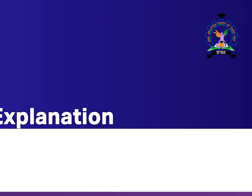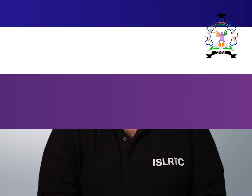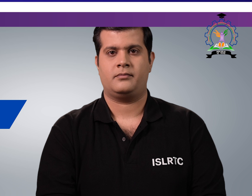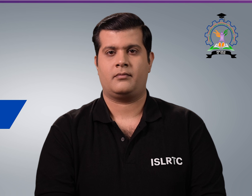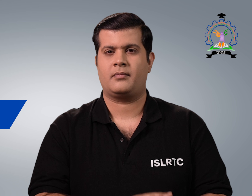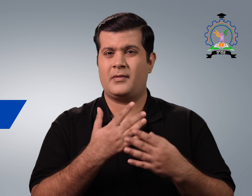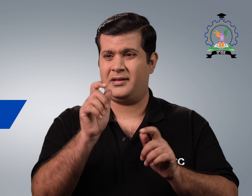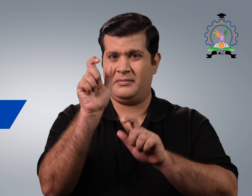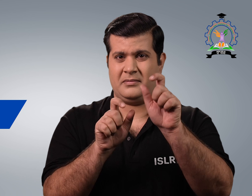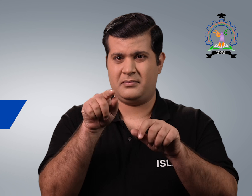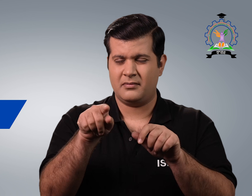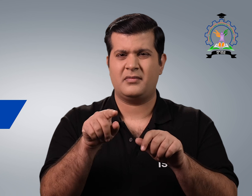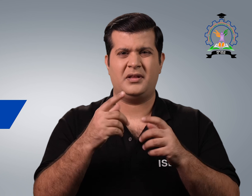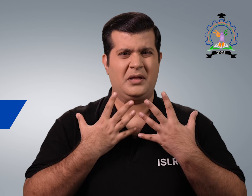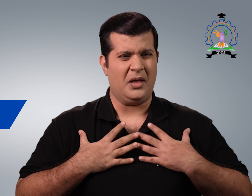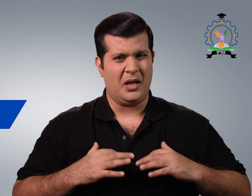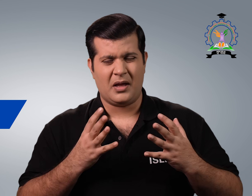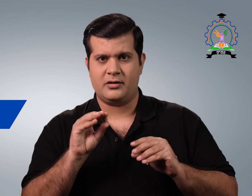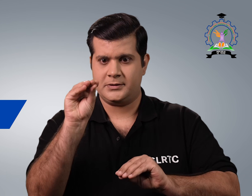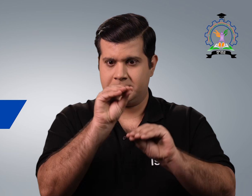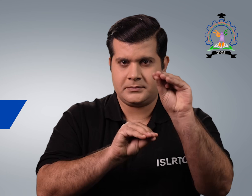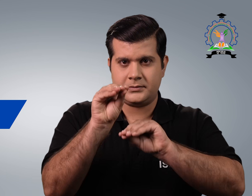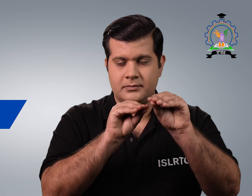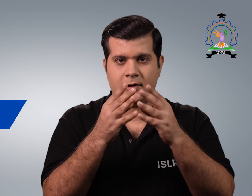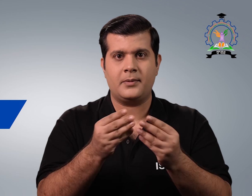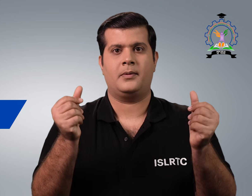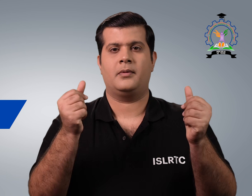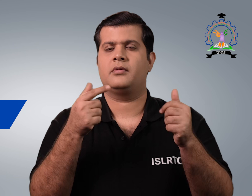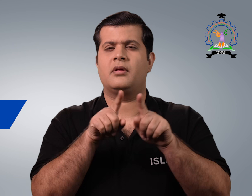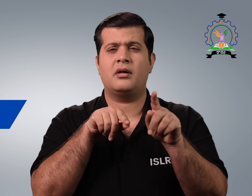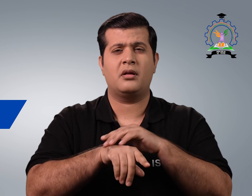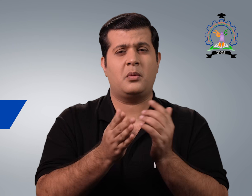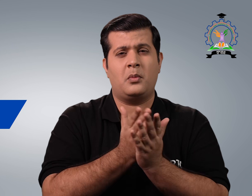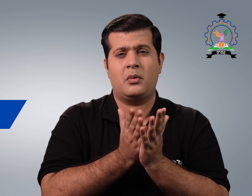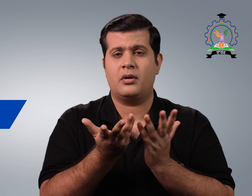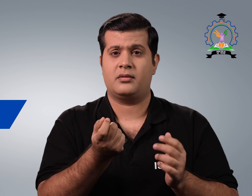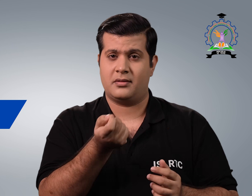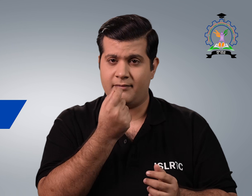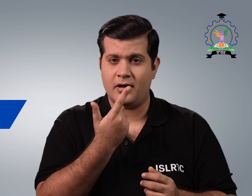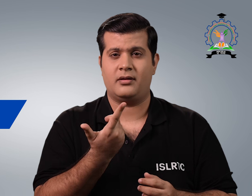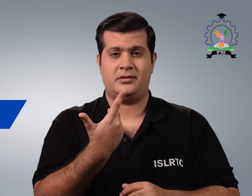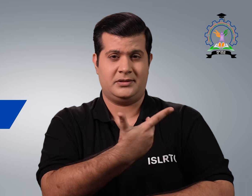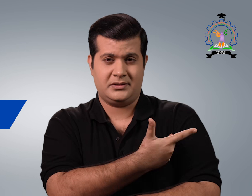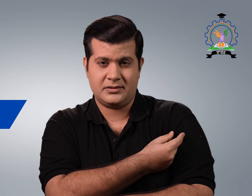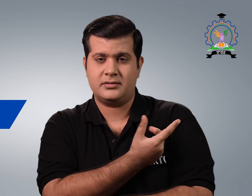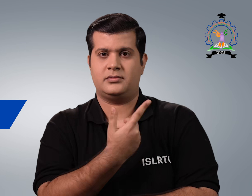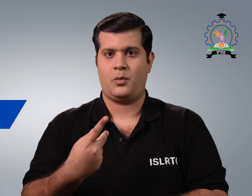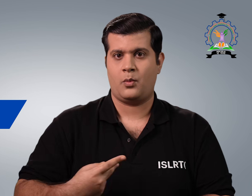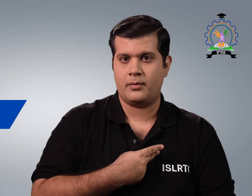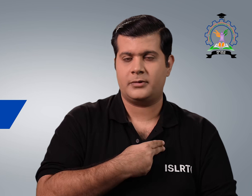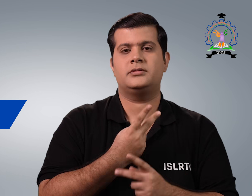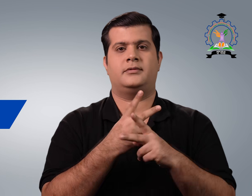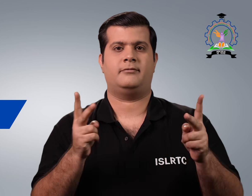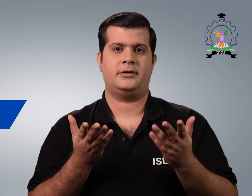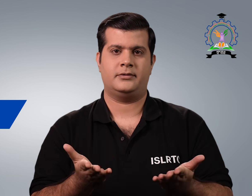Allopathy is a way of treating illnesses with medication, injection, surgery etc.